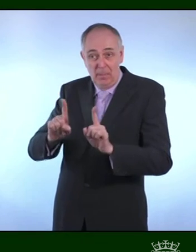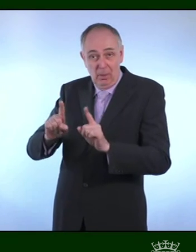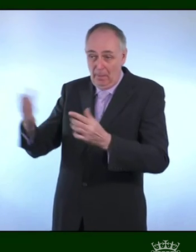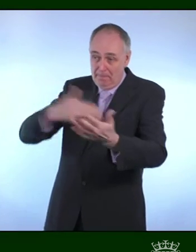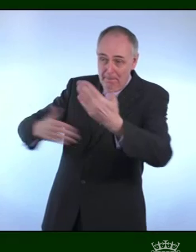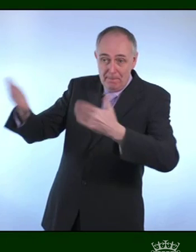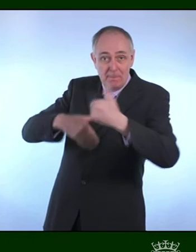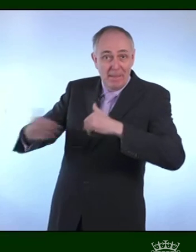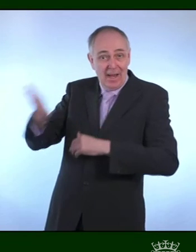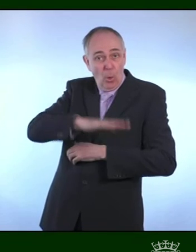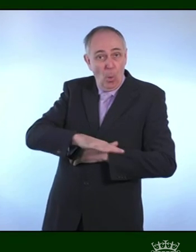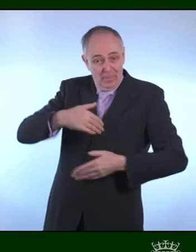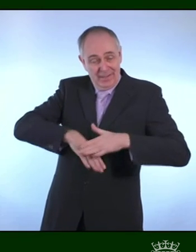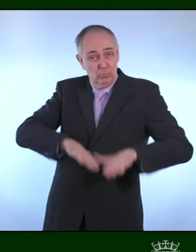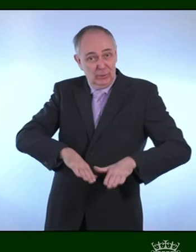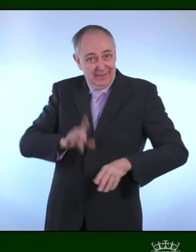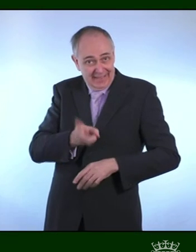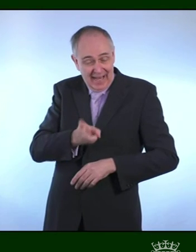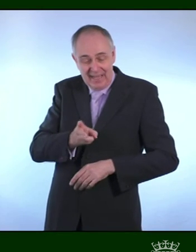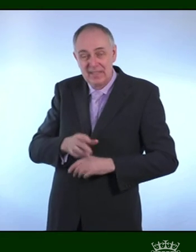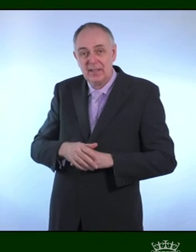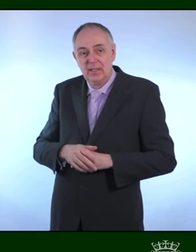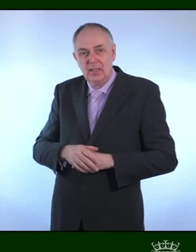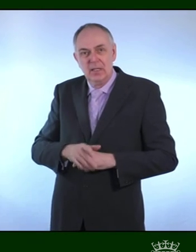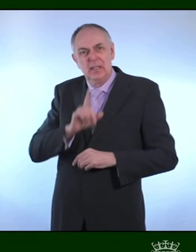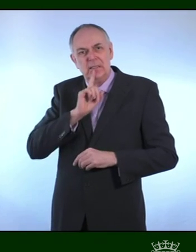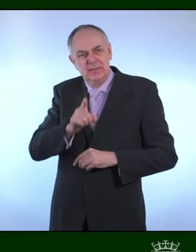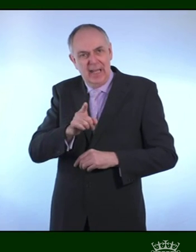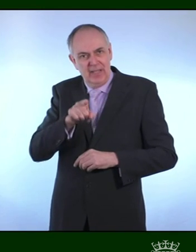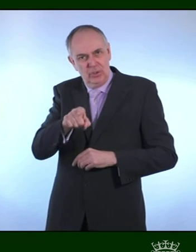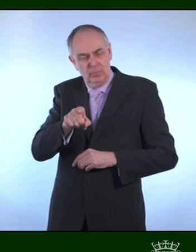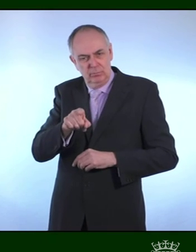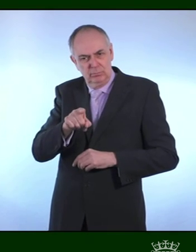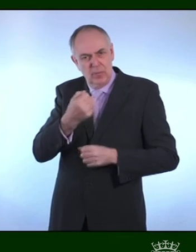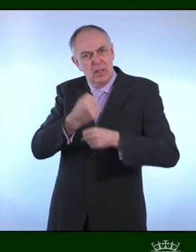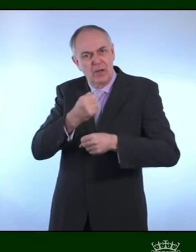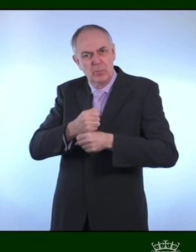The Prime Minister said that the UK is putting its arms around all our workers.